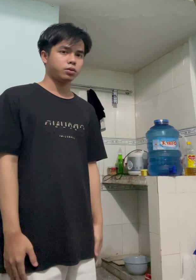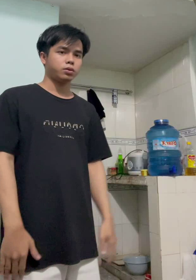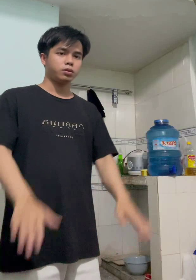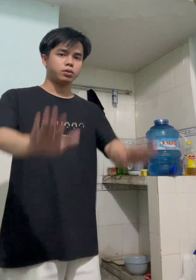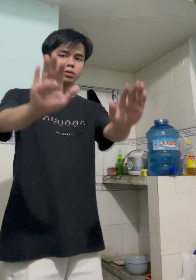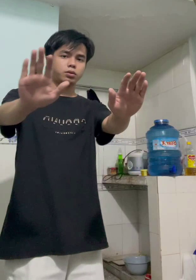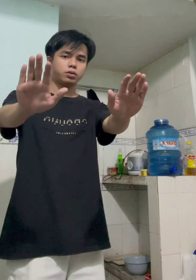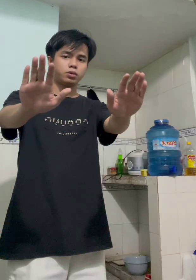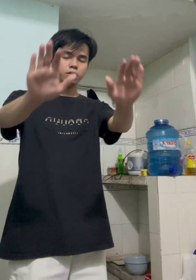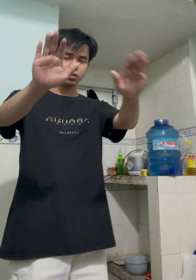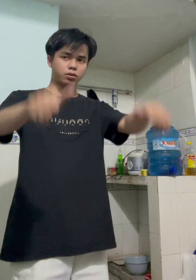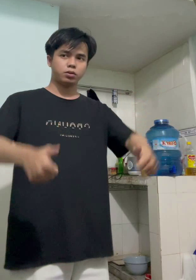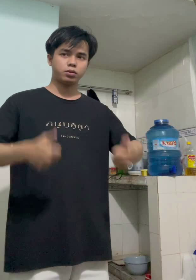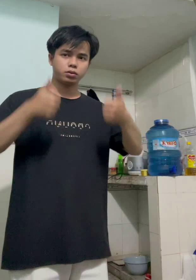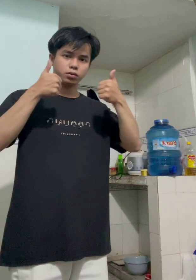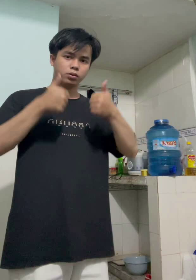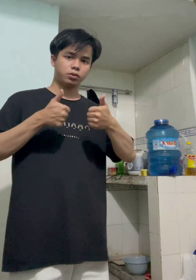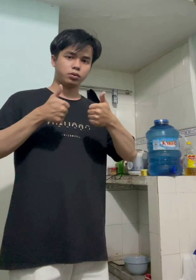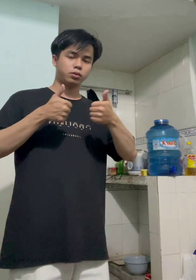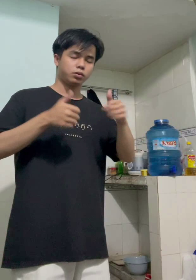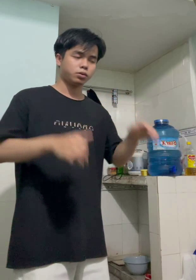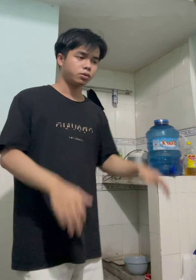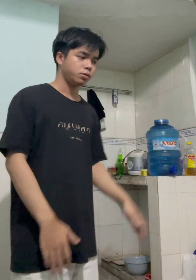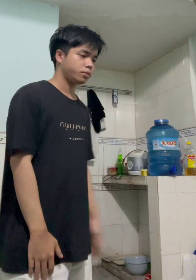tuyet voi